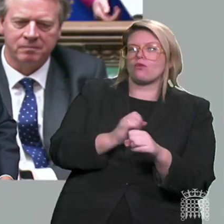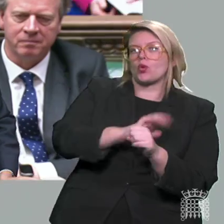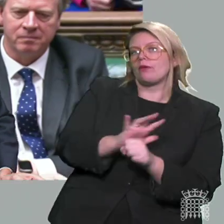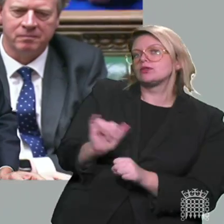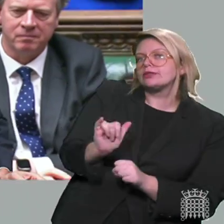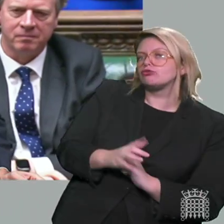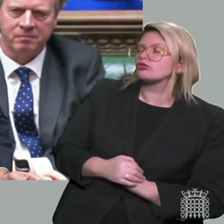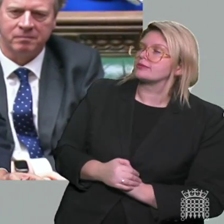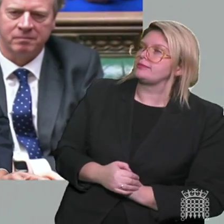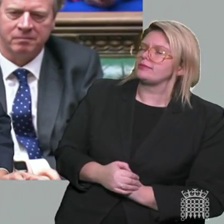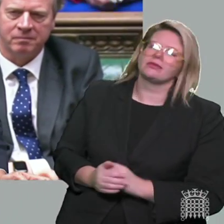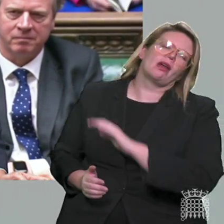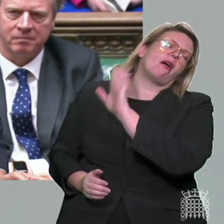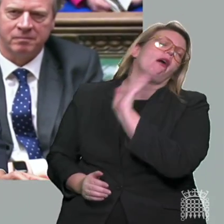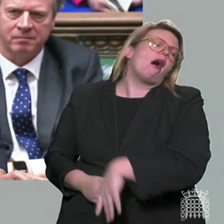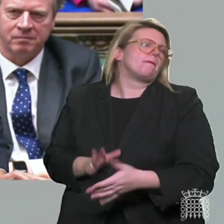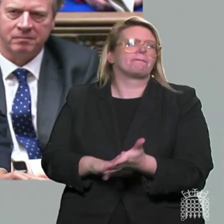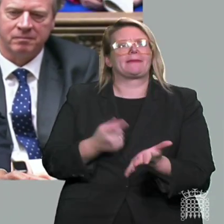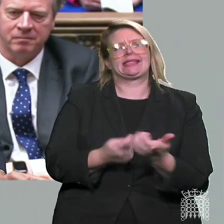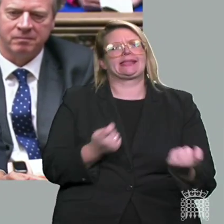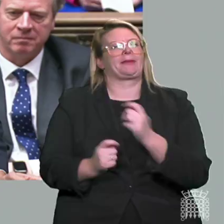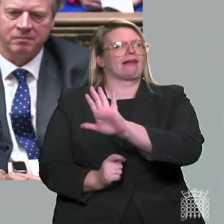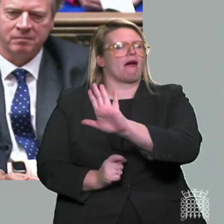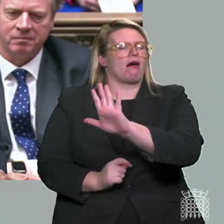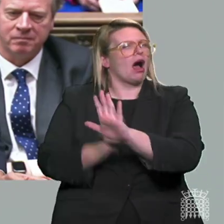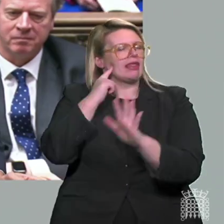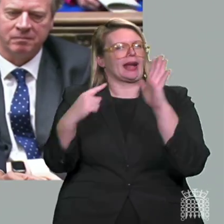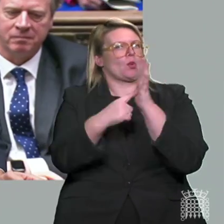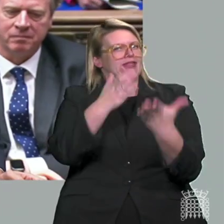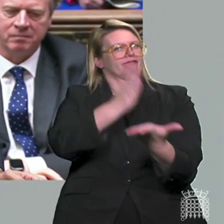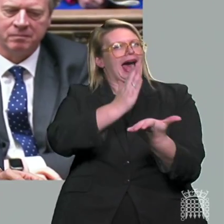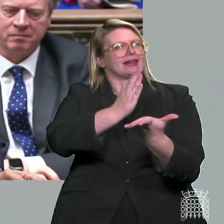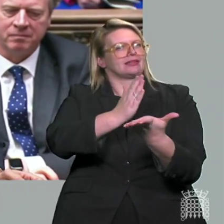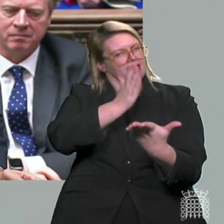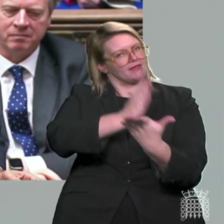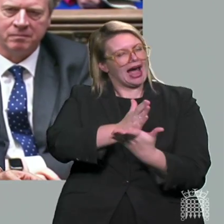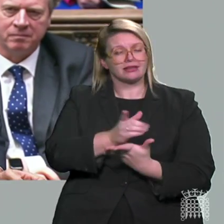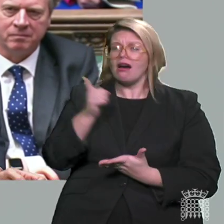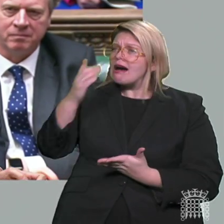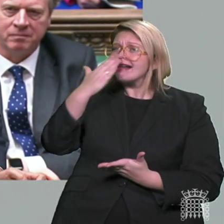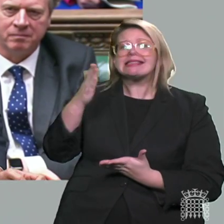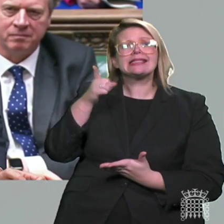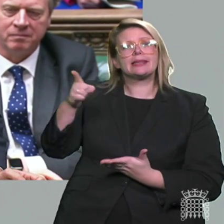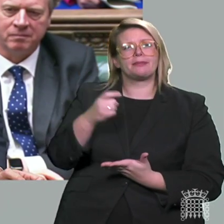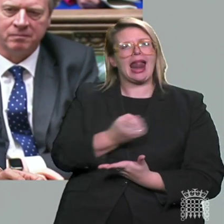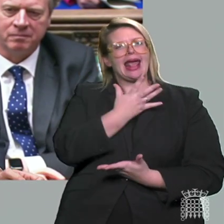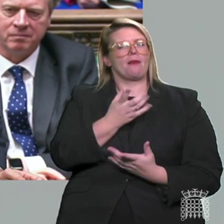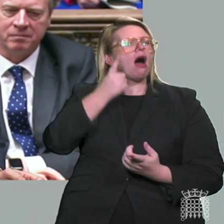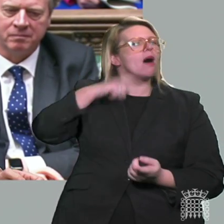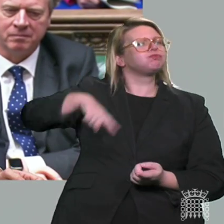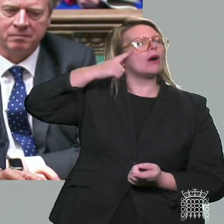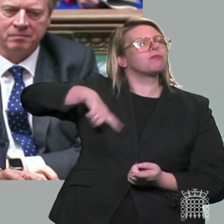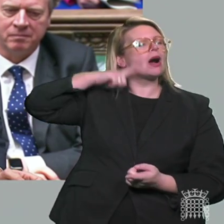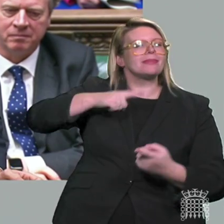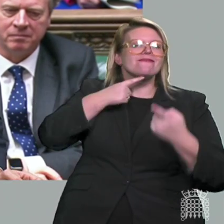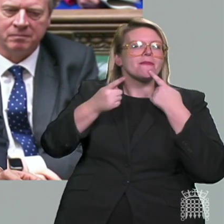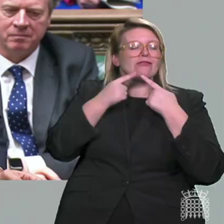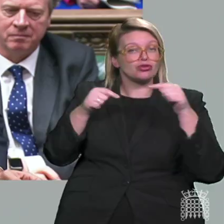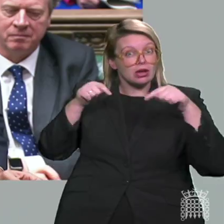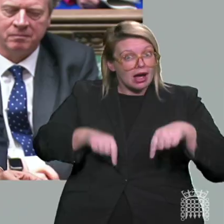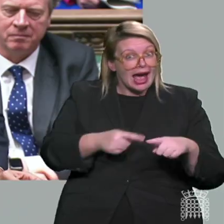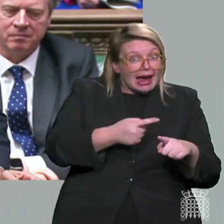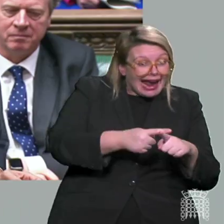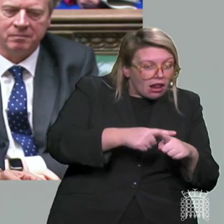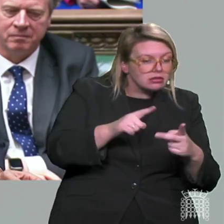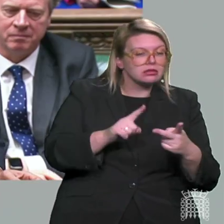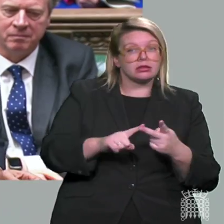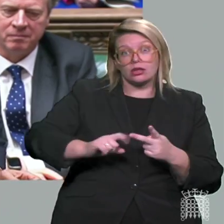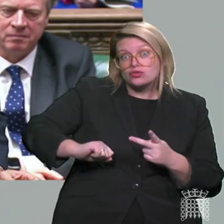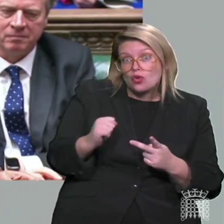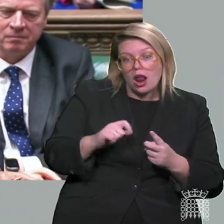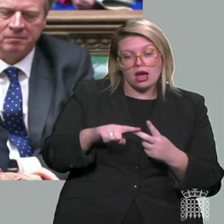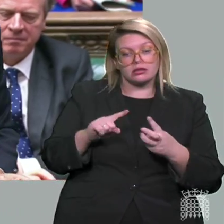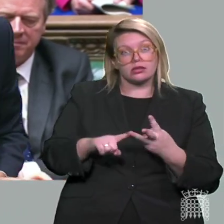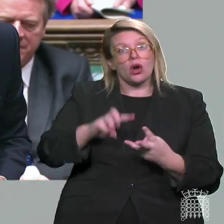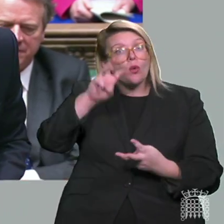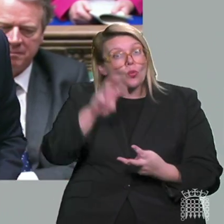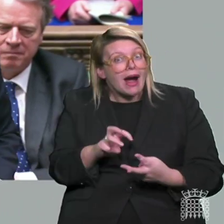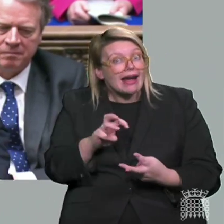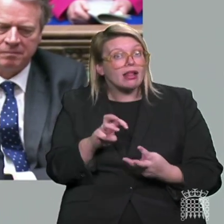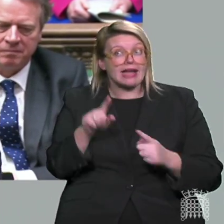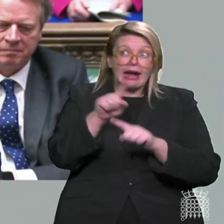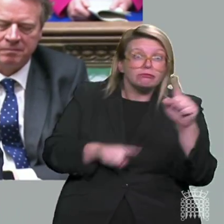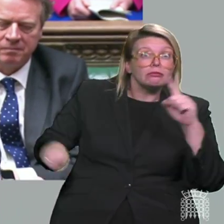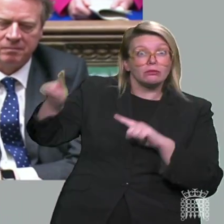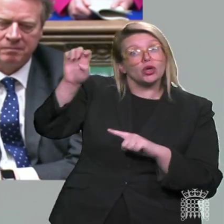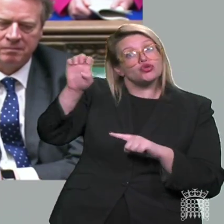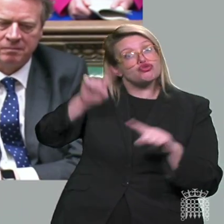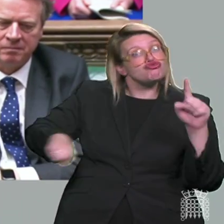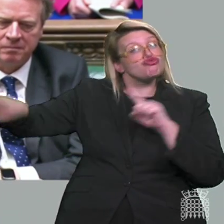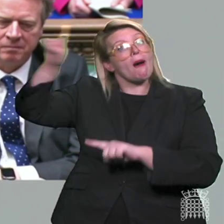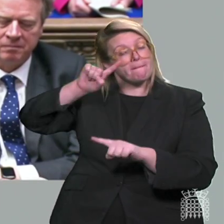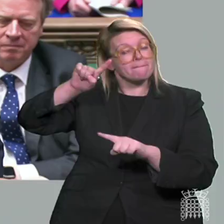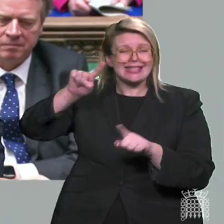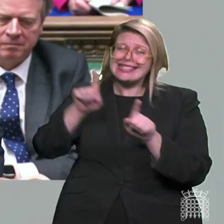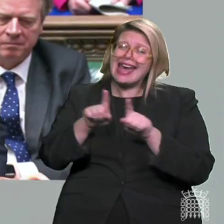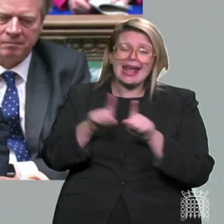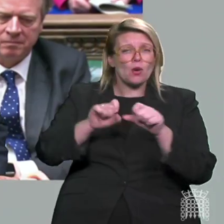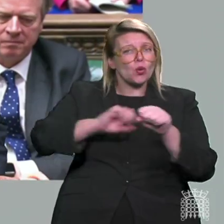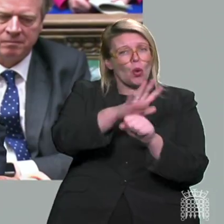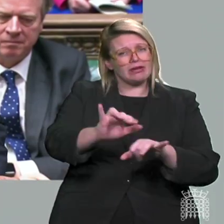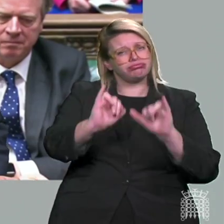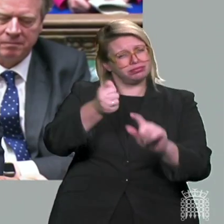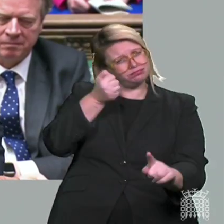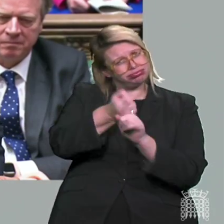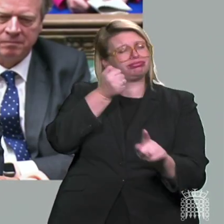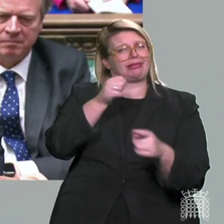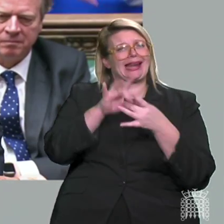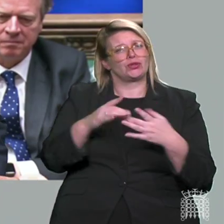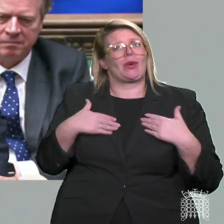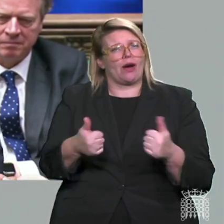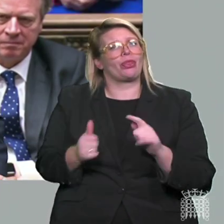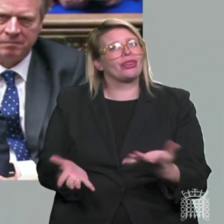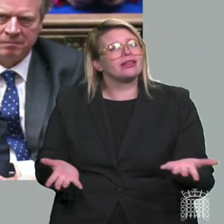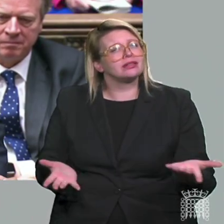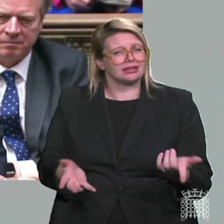Again, let us just start with the facts. The right honourable and learned Gentleman seems to completely ignore the fact that not just in England, but in Scotland, in Wales and in many other European countries, covid has had an extraordinary impact on health services.